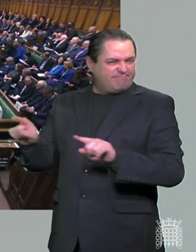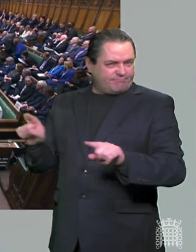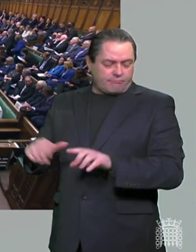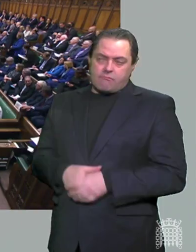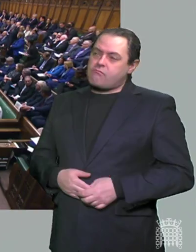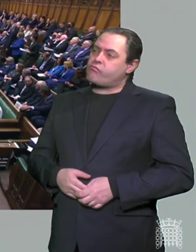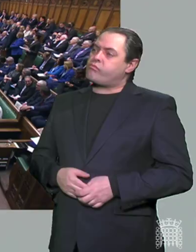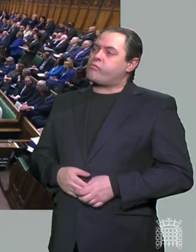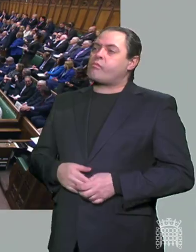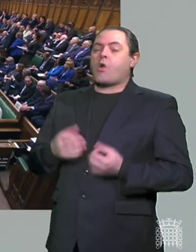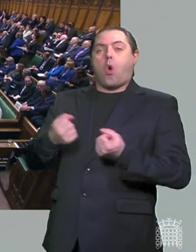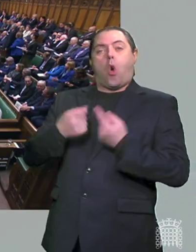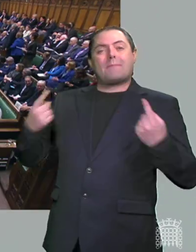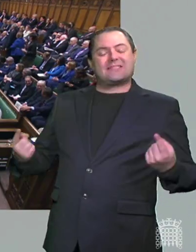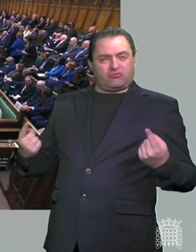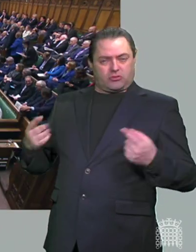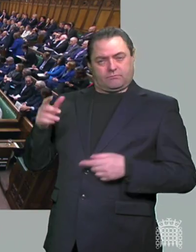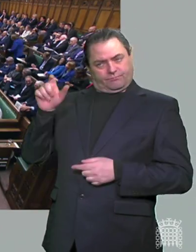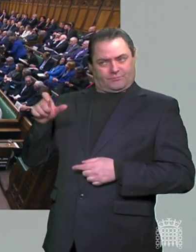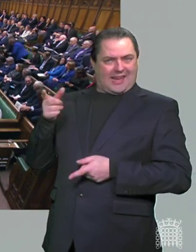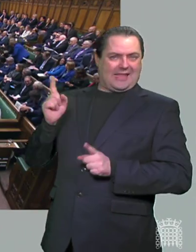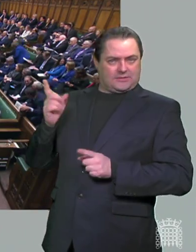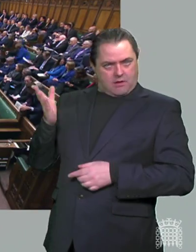We now come to the Leader of the Opposition.